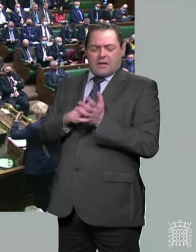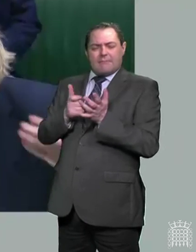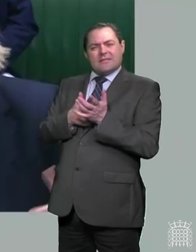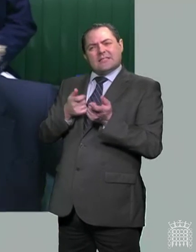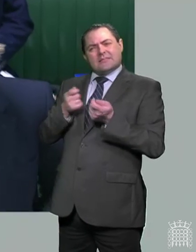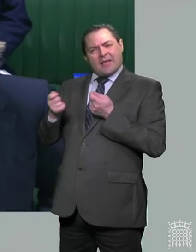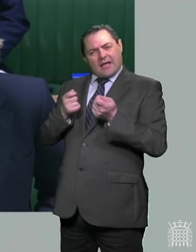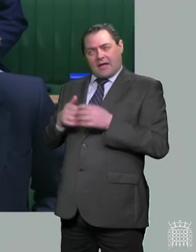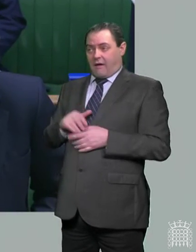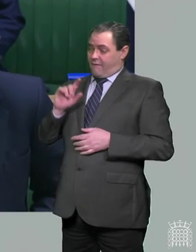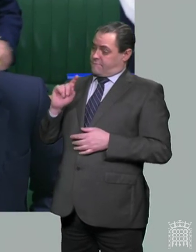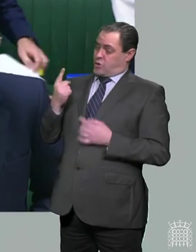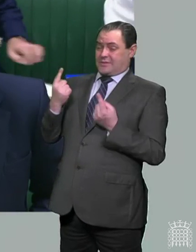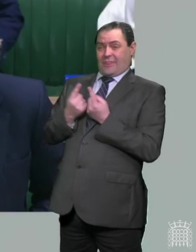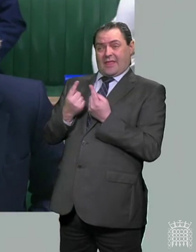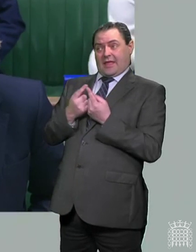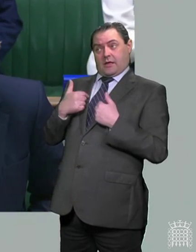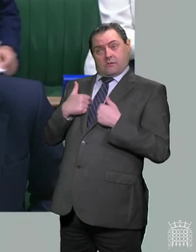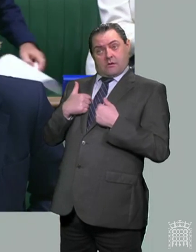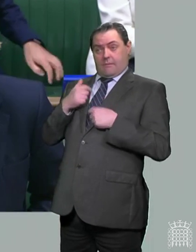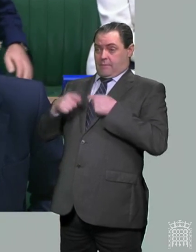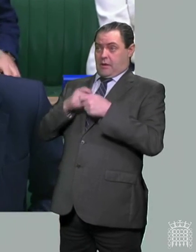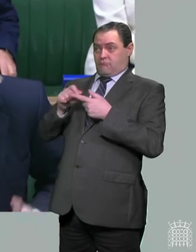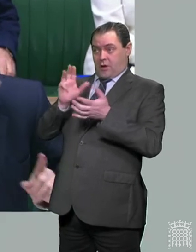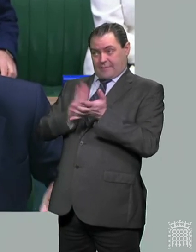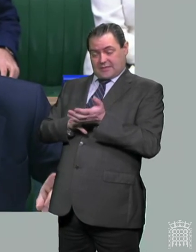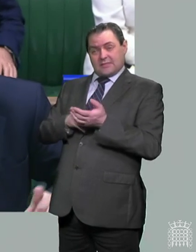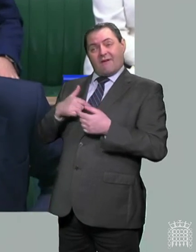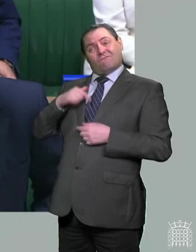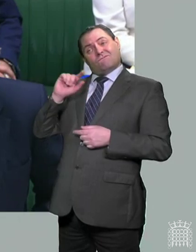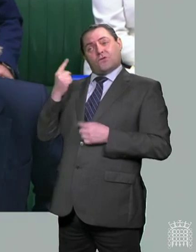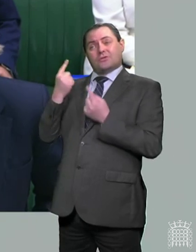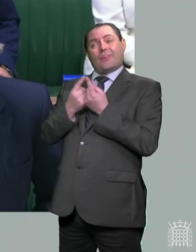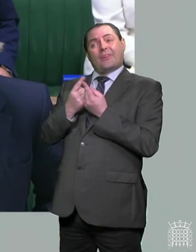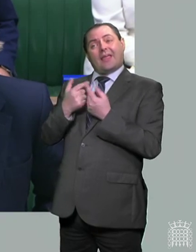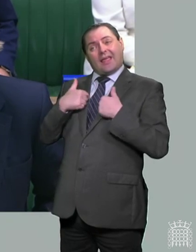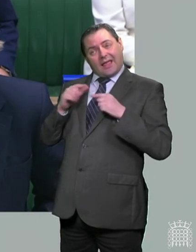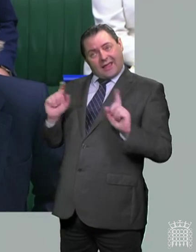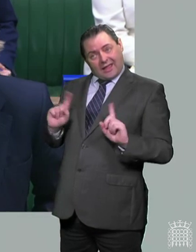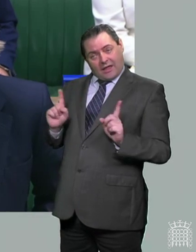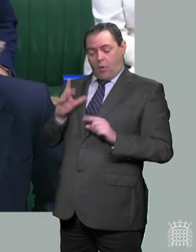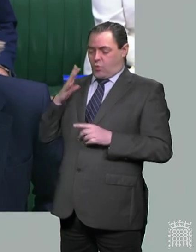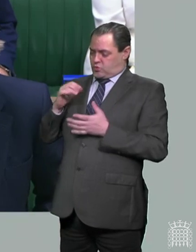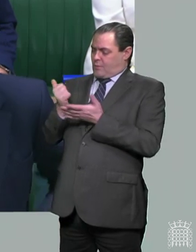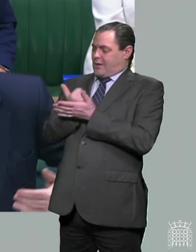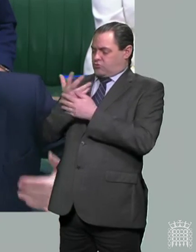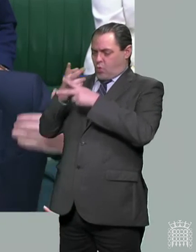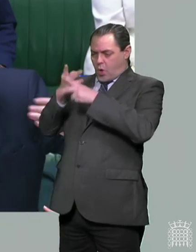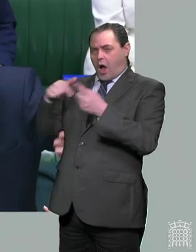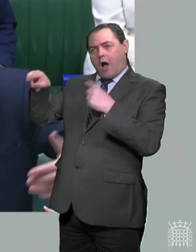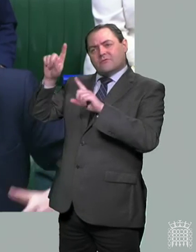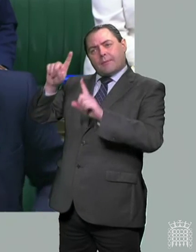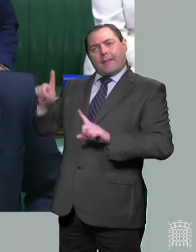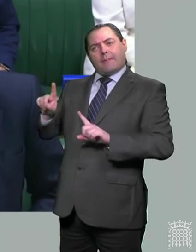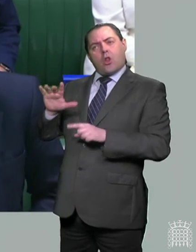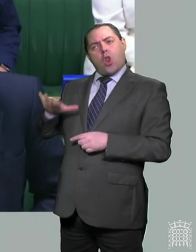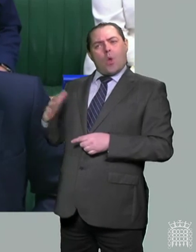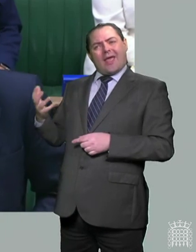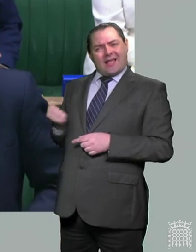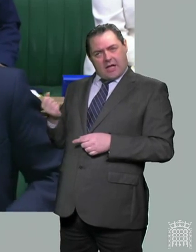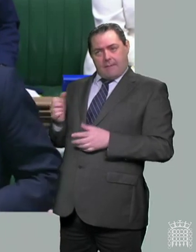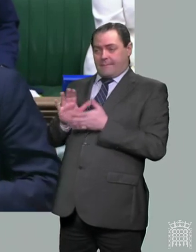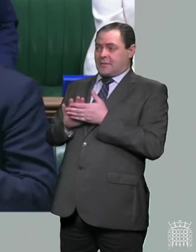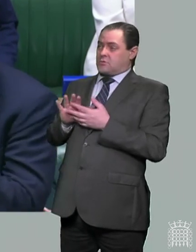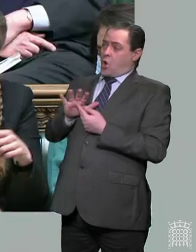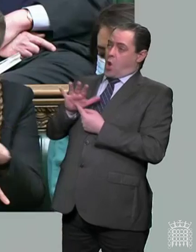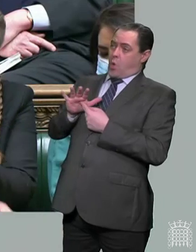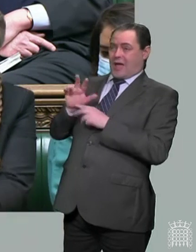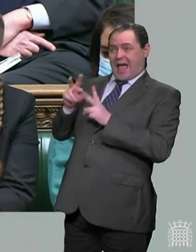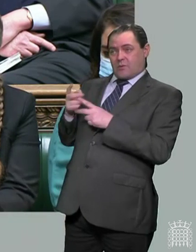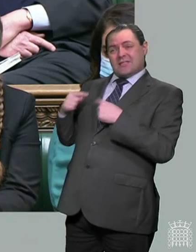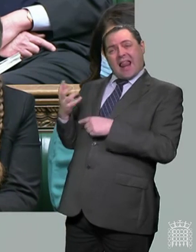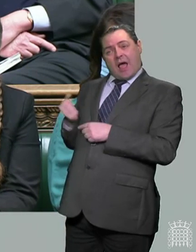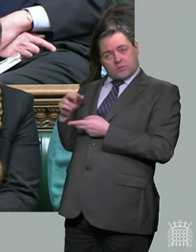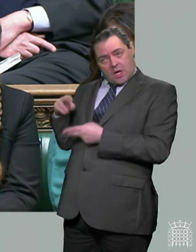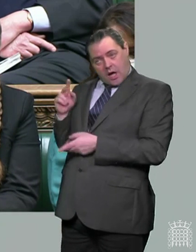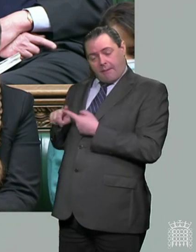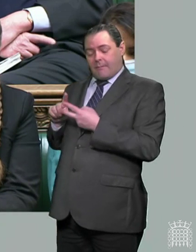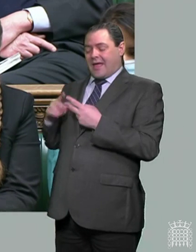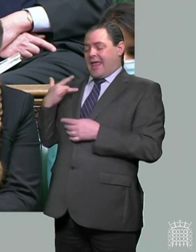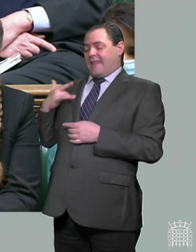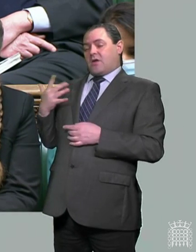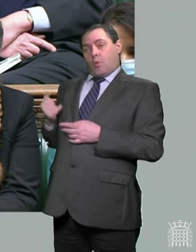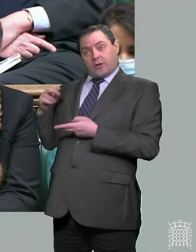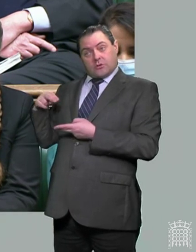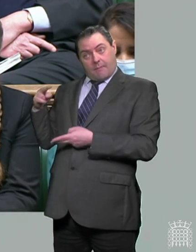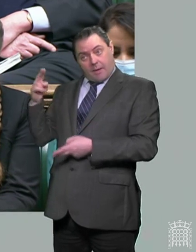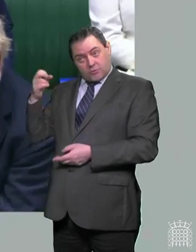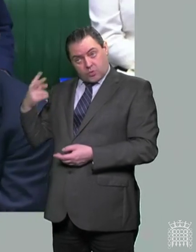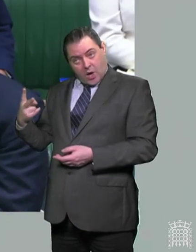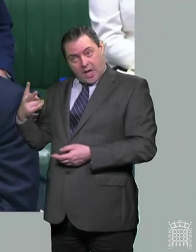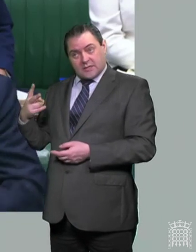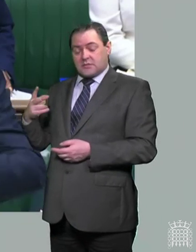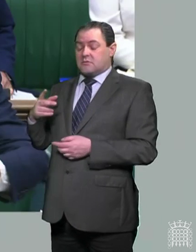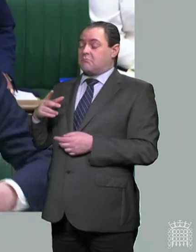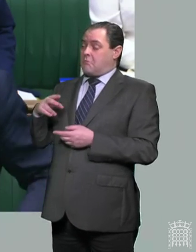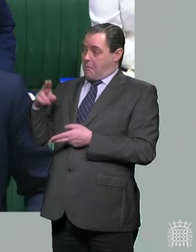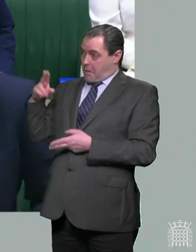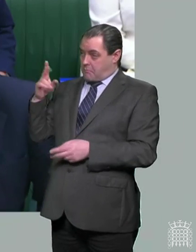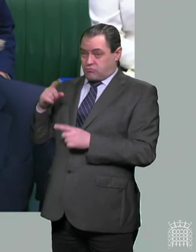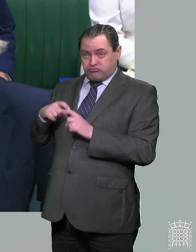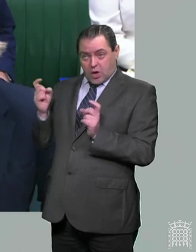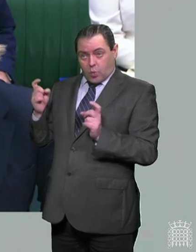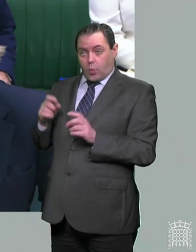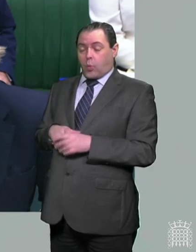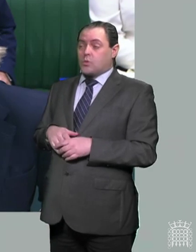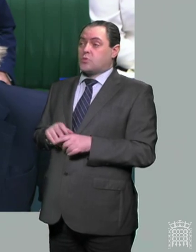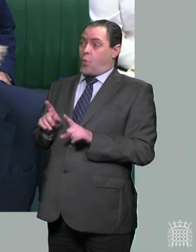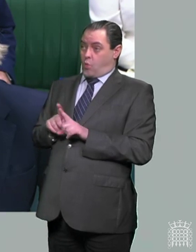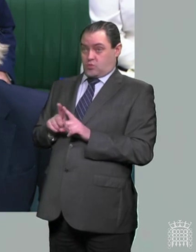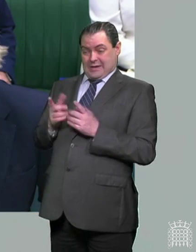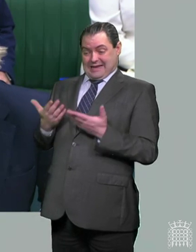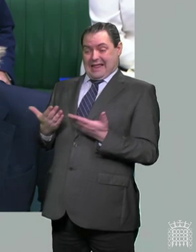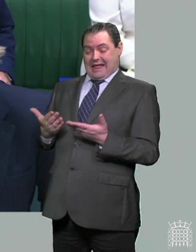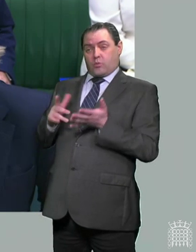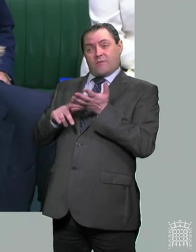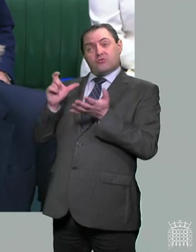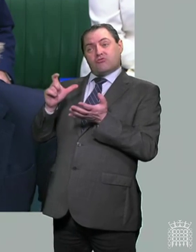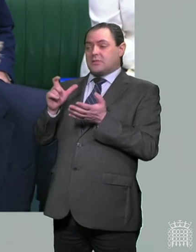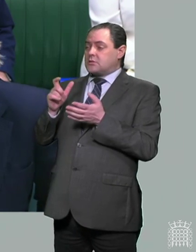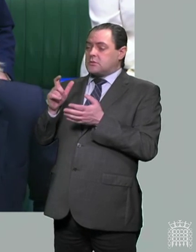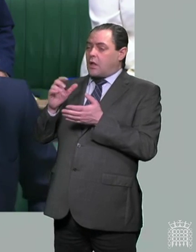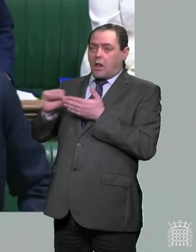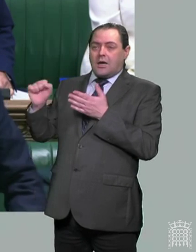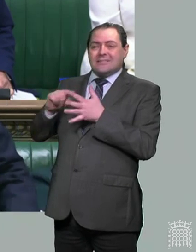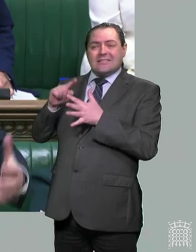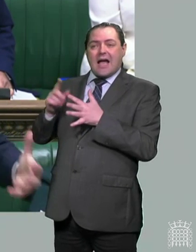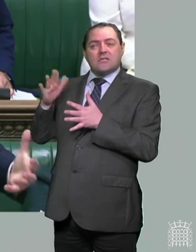One of the first things I did when I became Prime Minister was ensure that we looked after people on low incomes by increasing local housing allowance, by increasing the living wage—not once but twice, and by record amounts—and by doing what we have now done with universal credit.